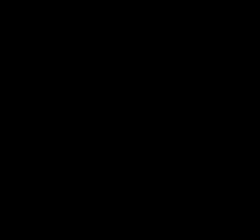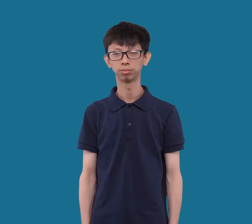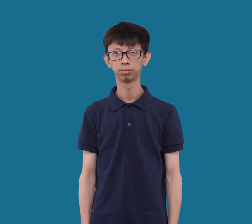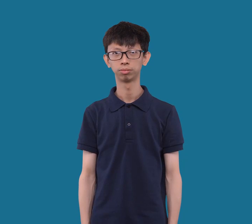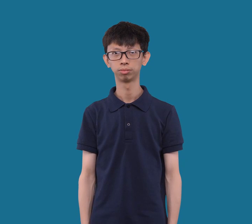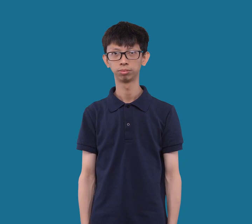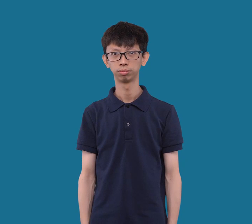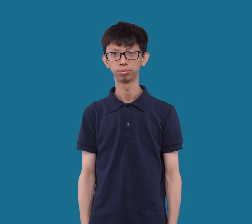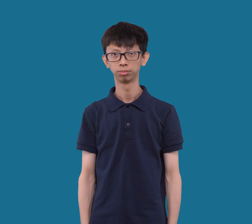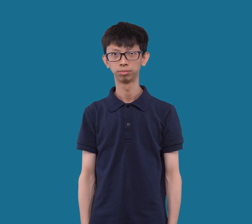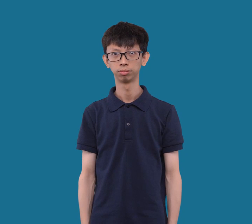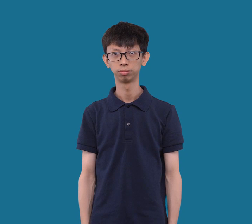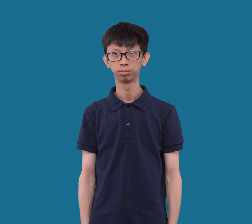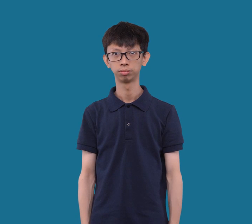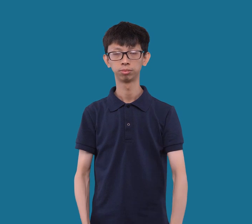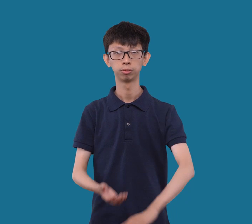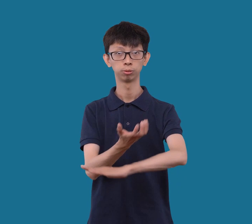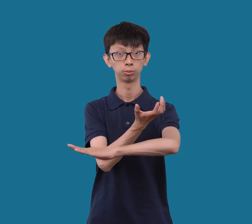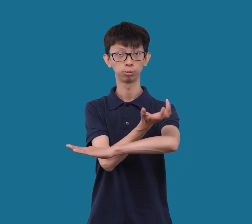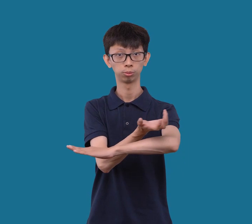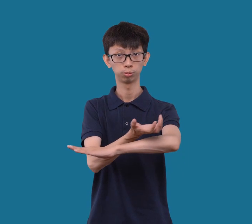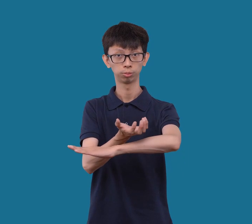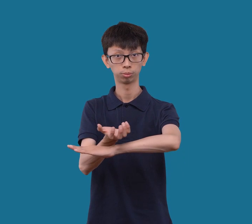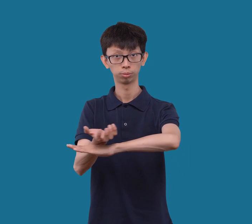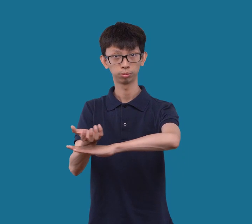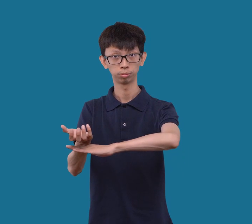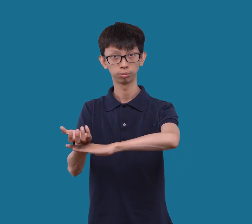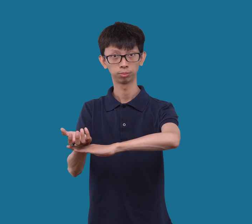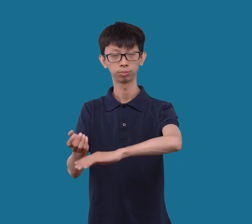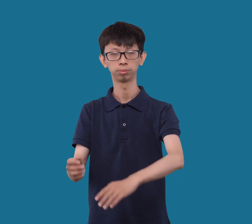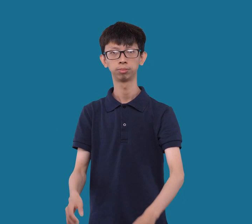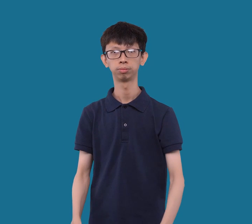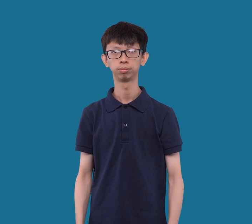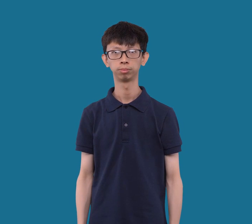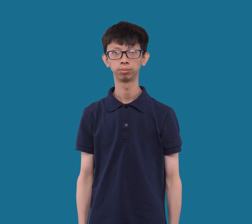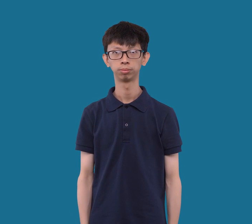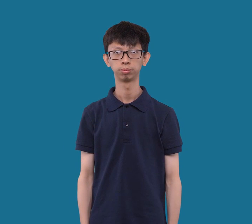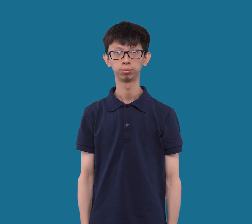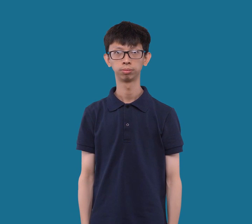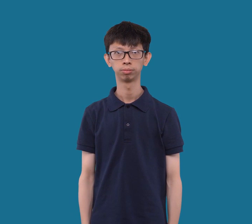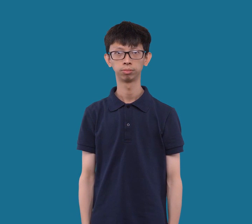đường thuỷ